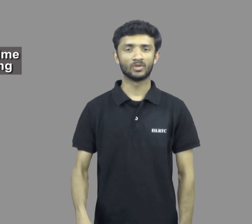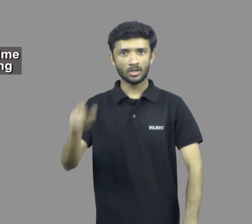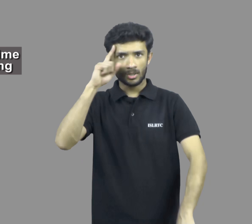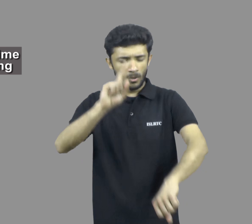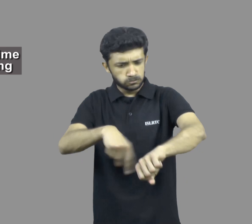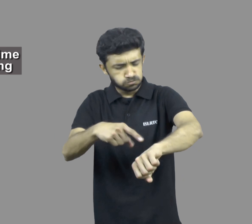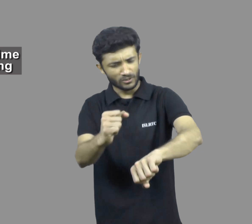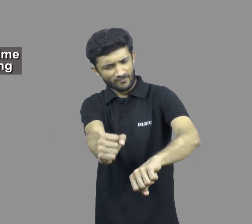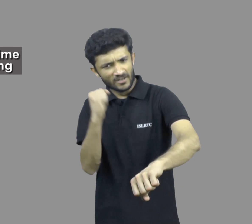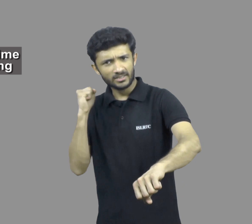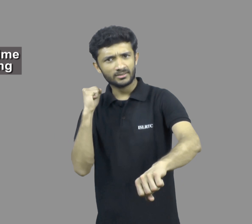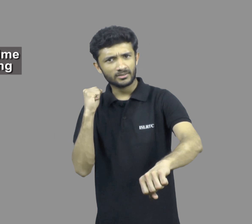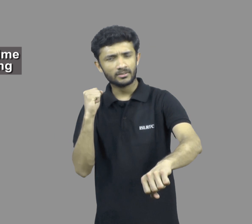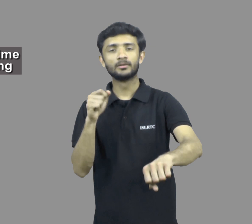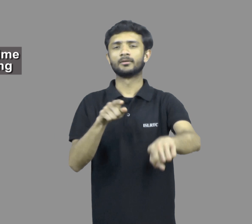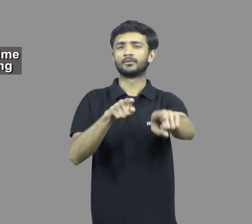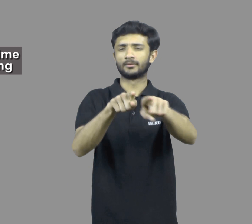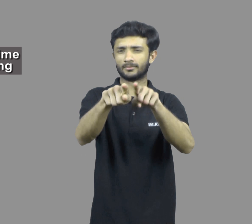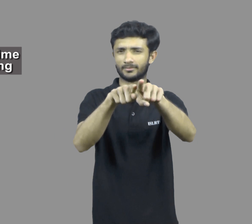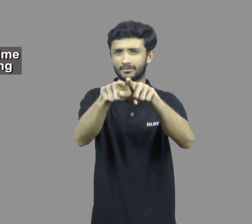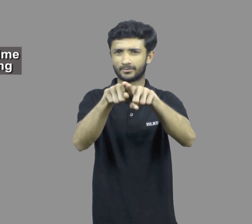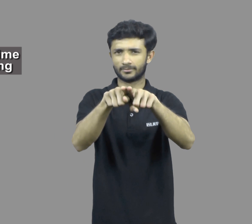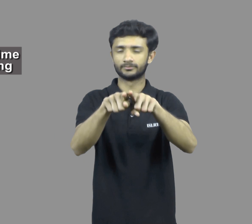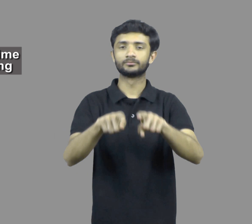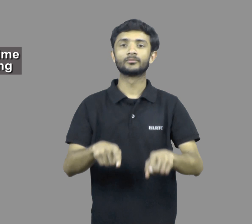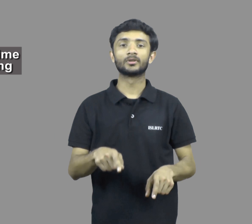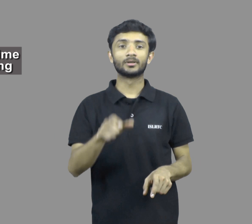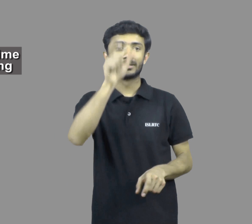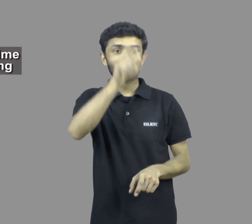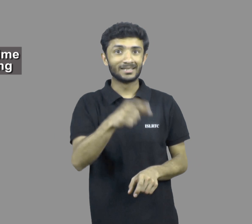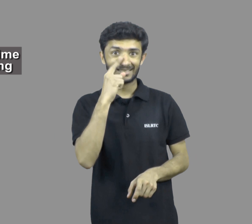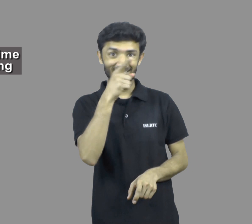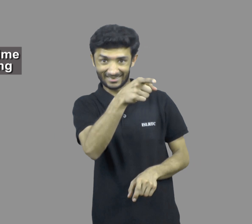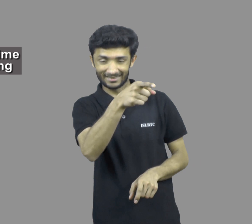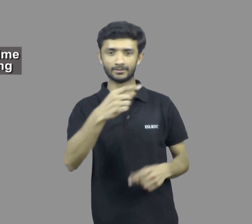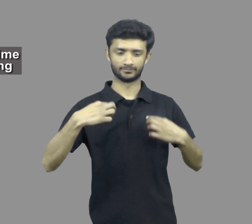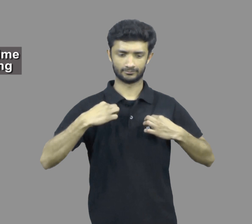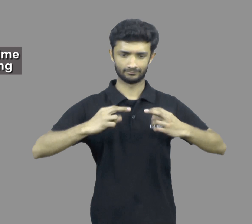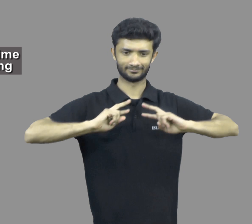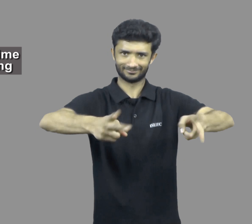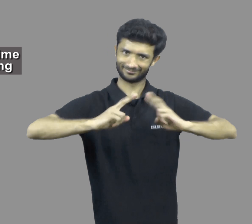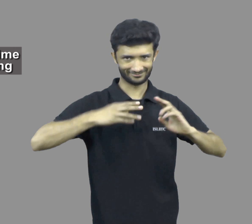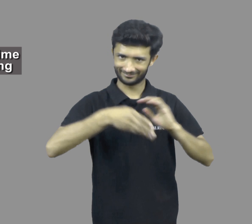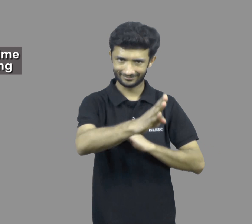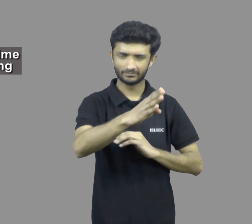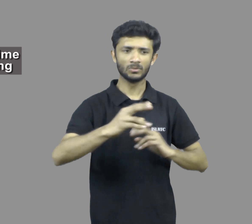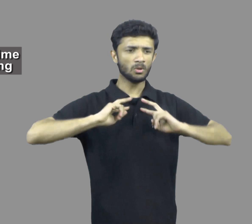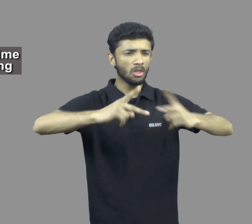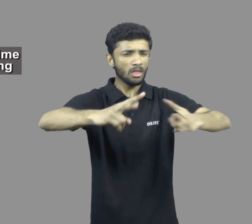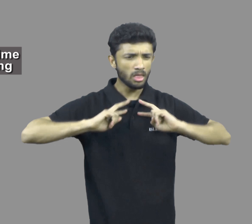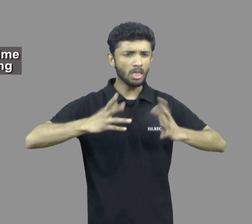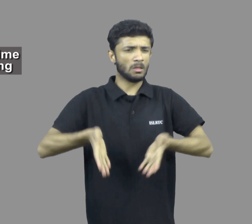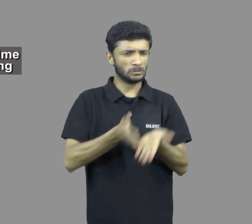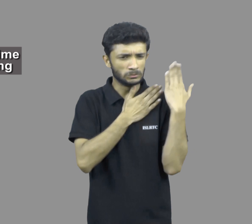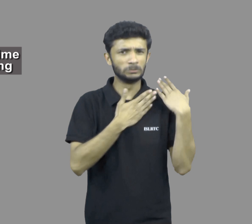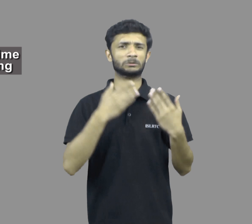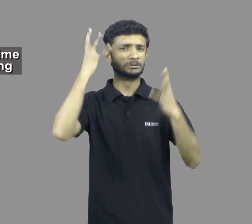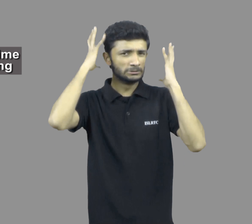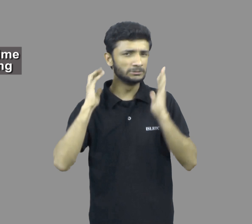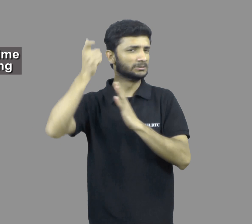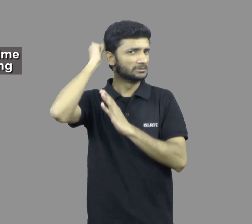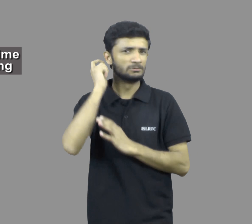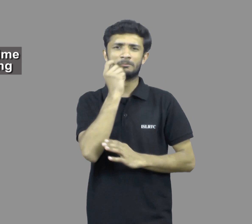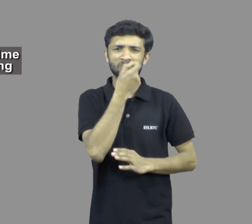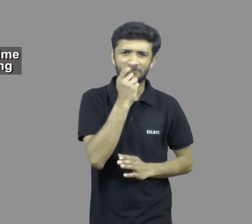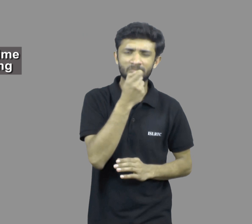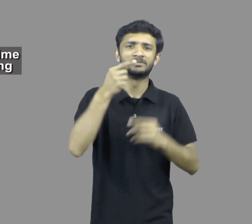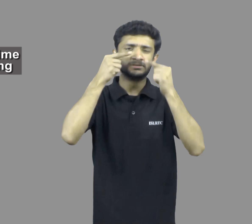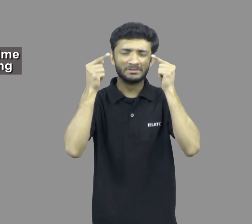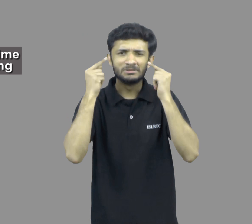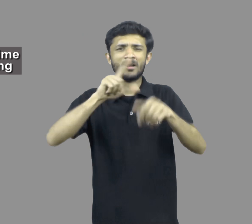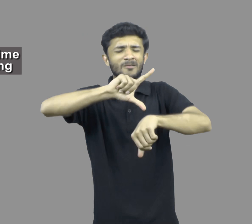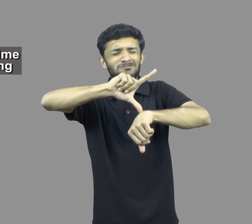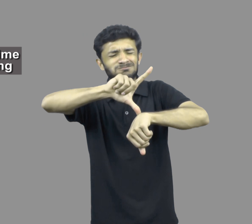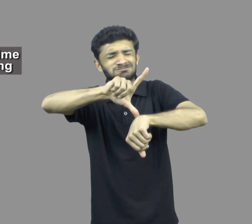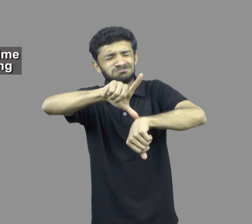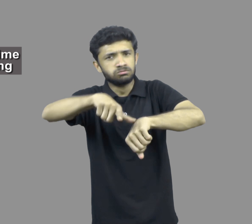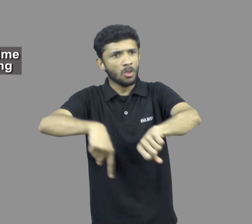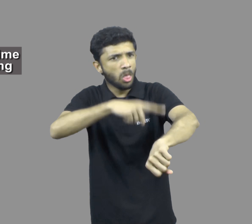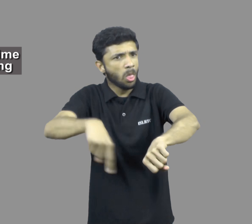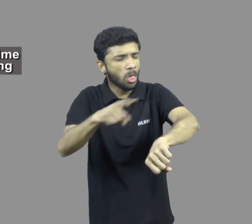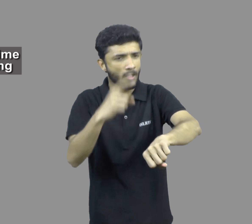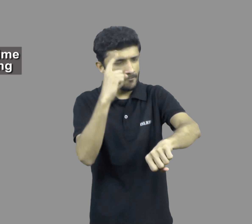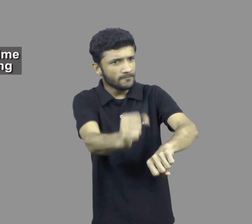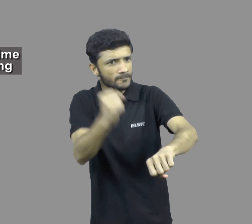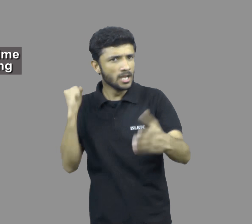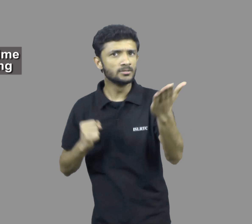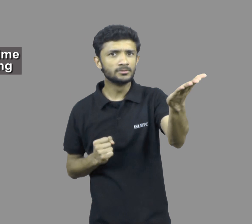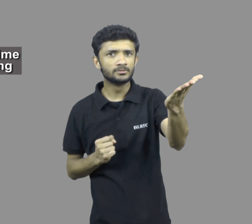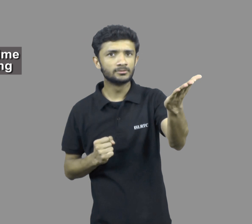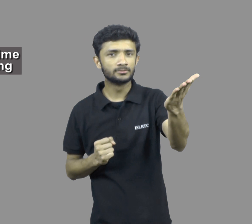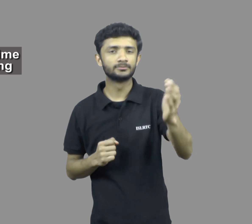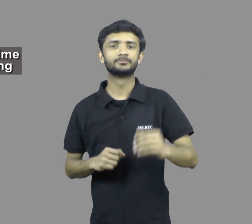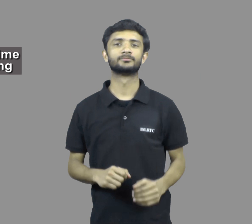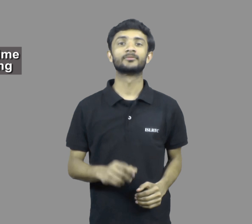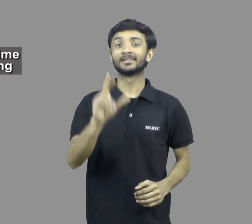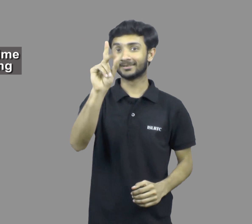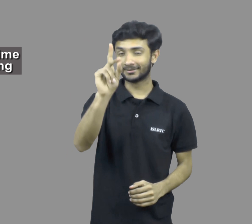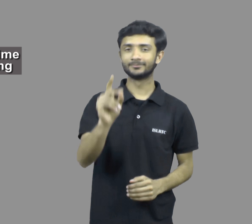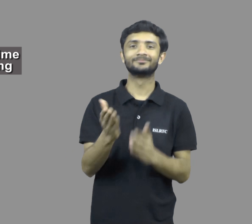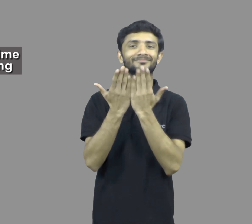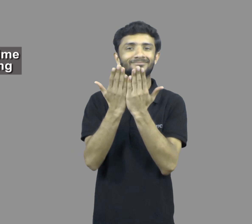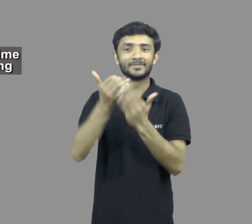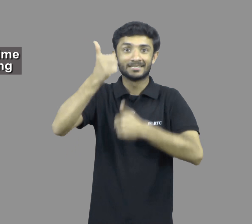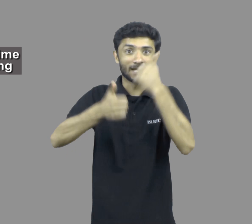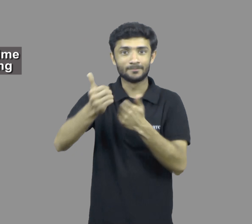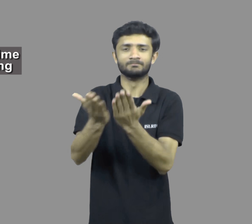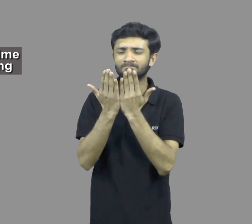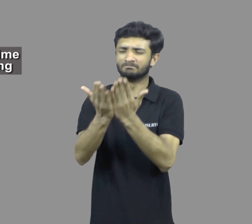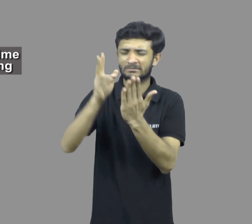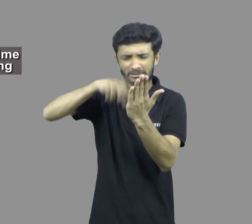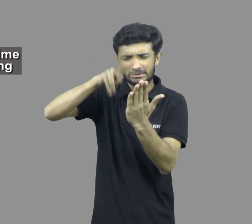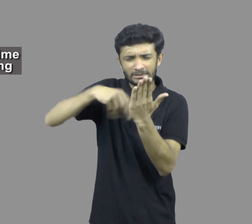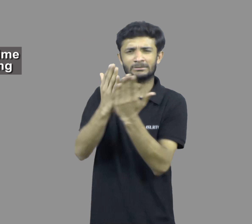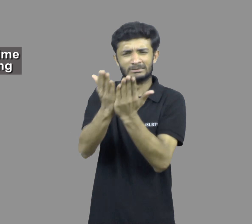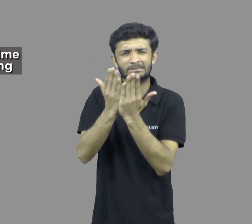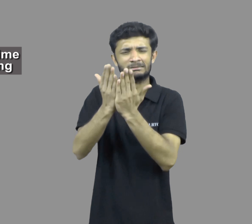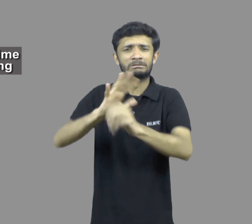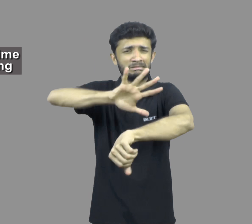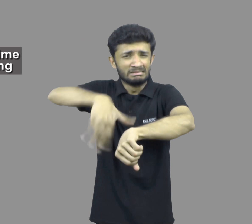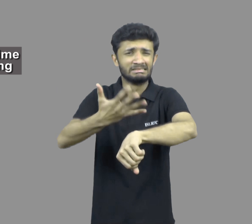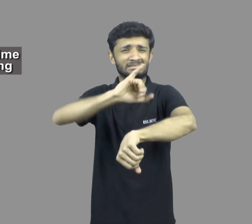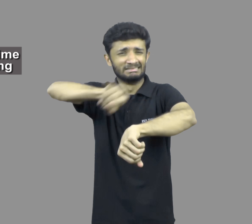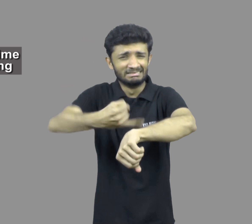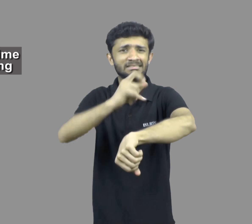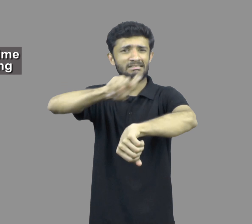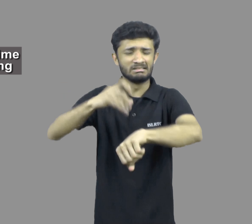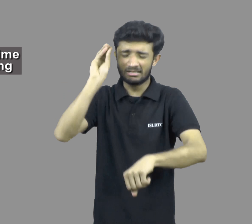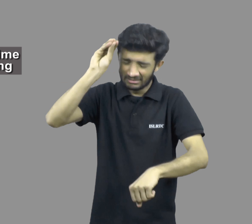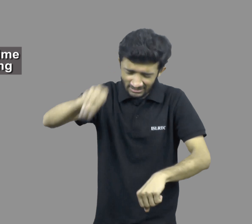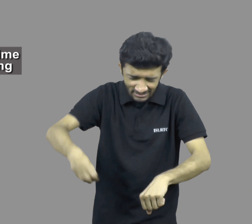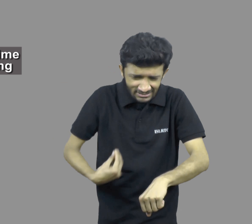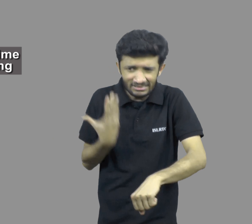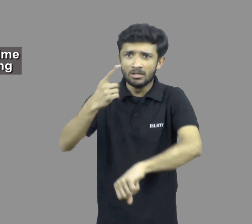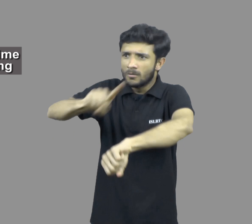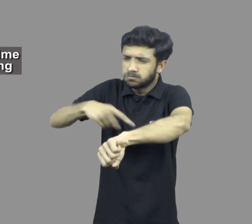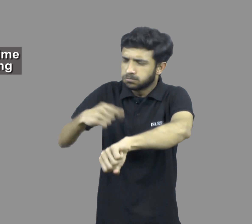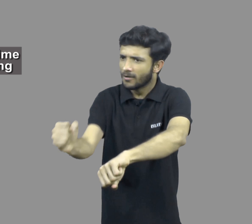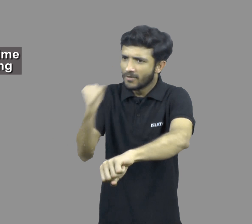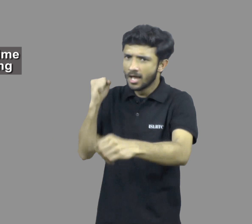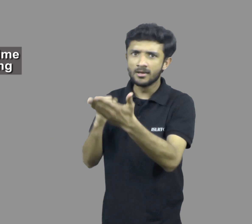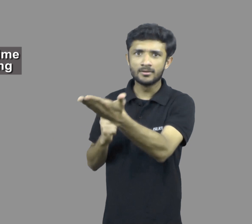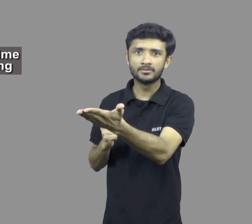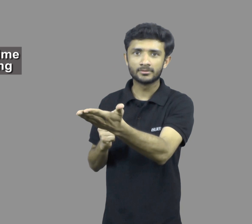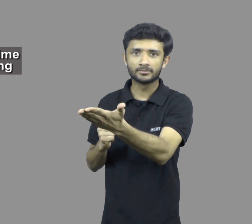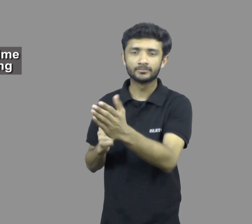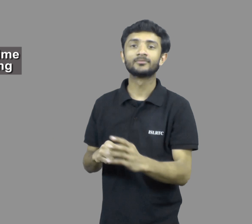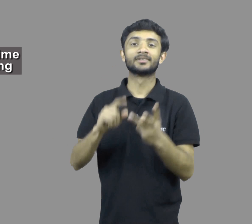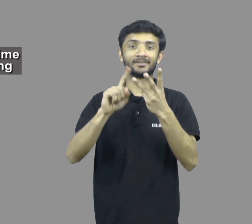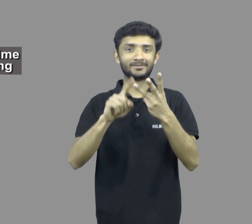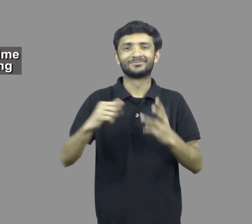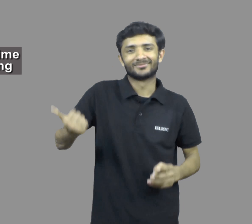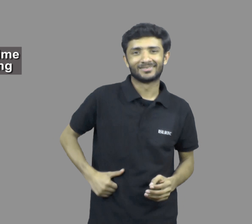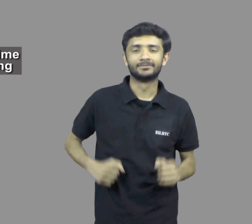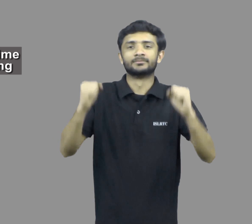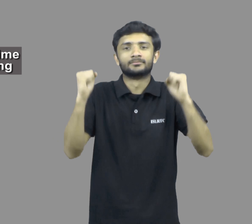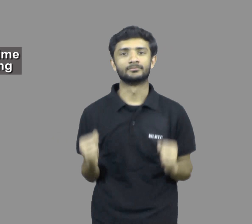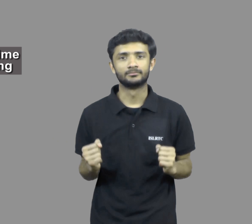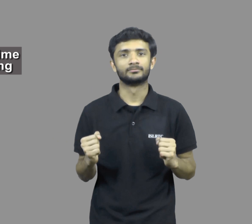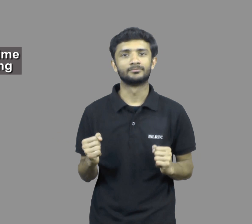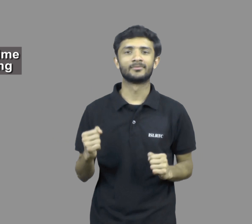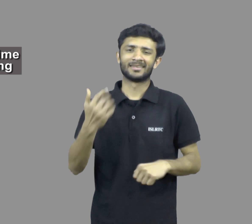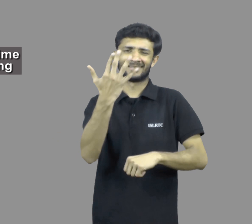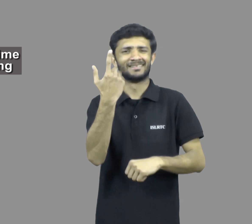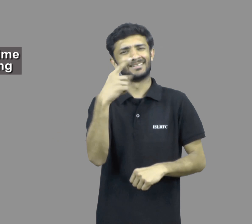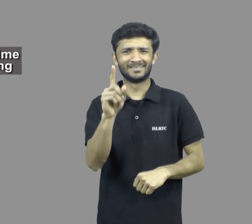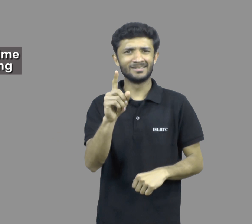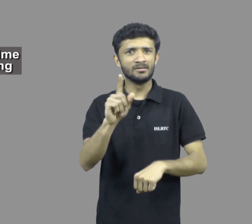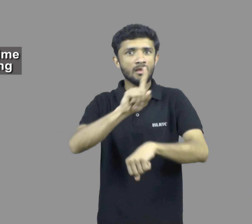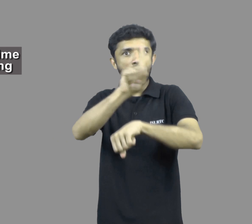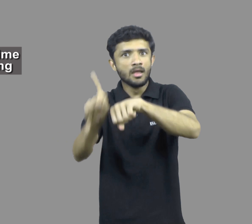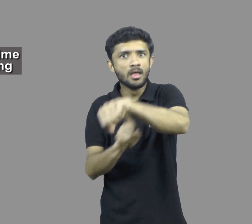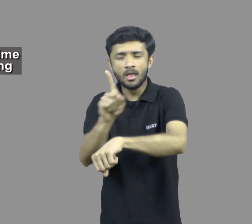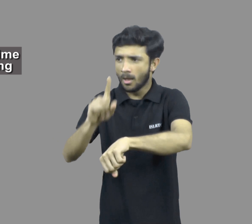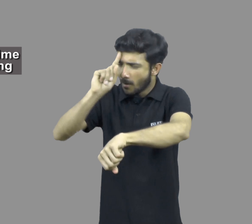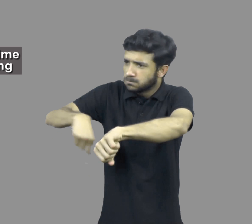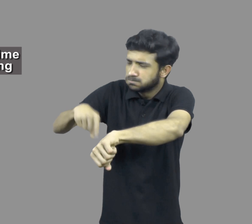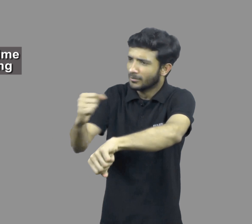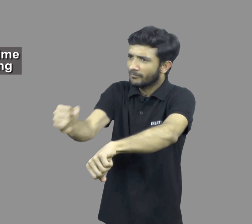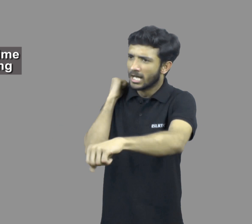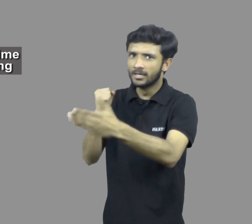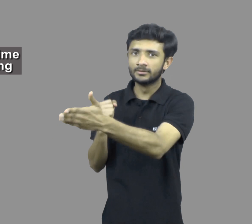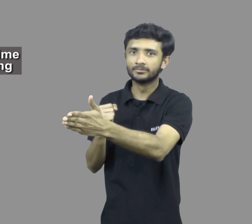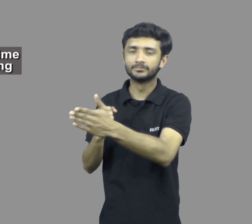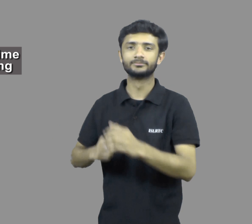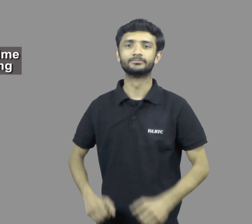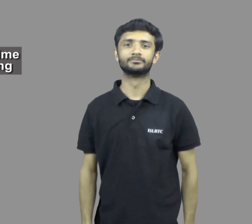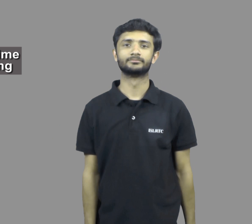Take a Long Time at Something